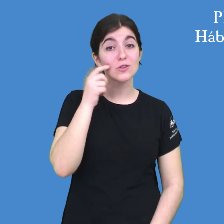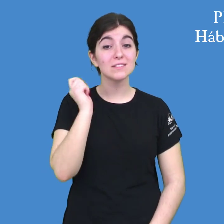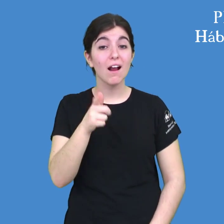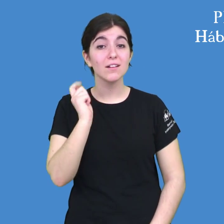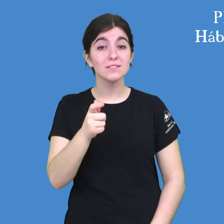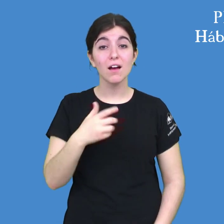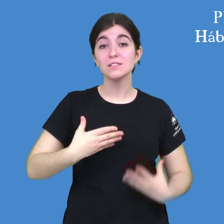frecuente